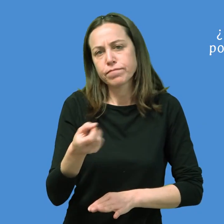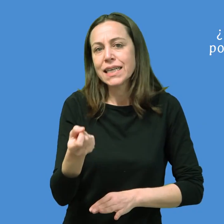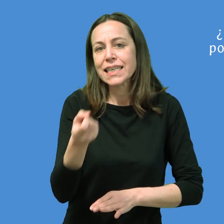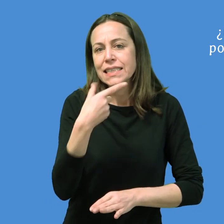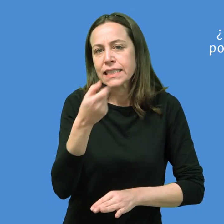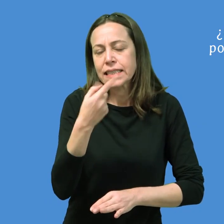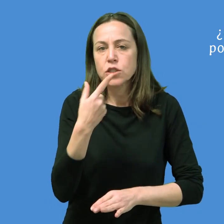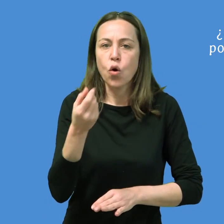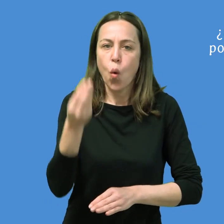droga